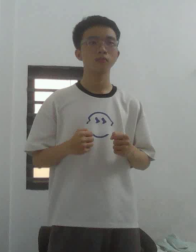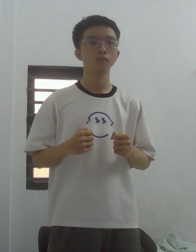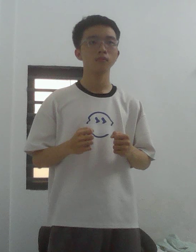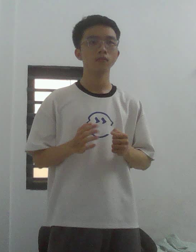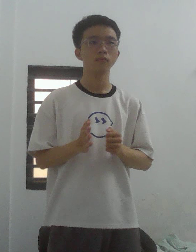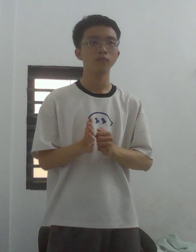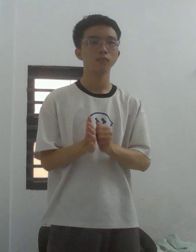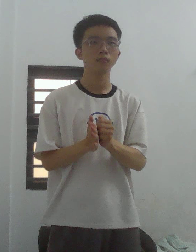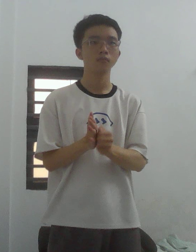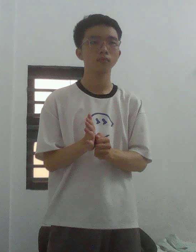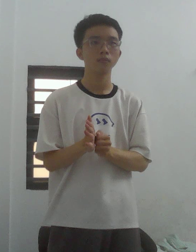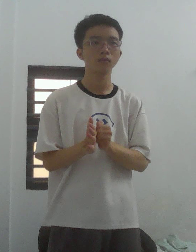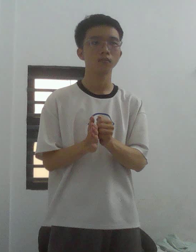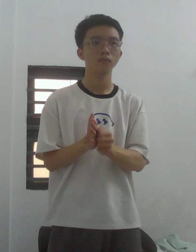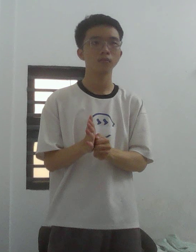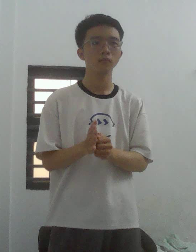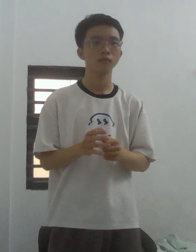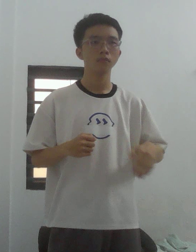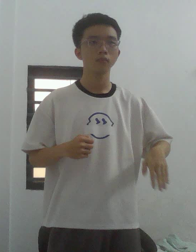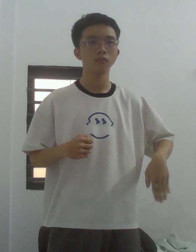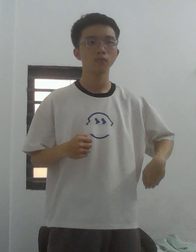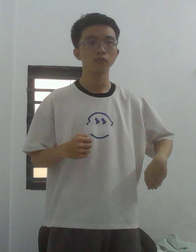thang sau